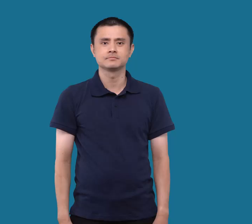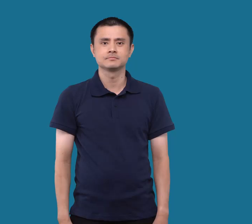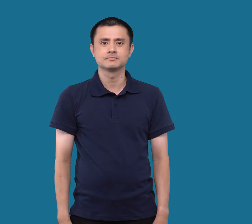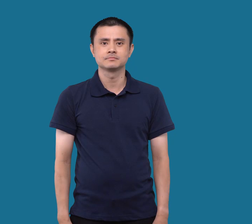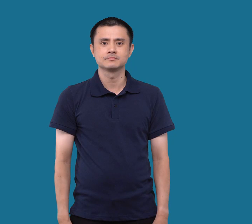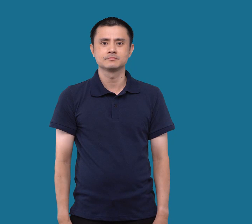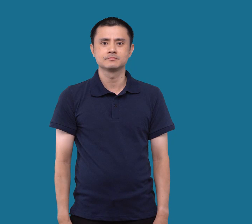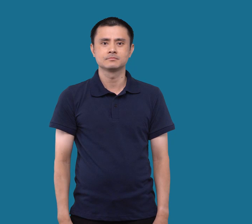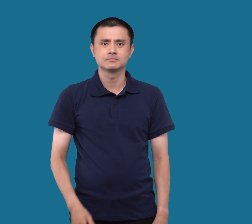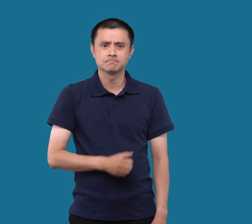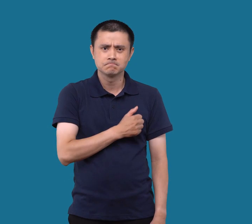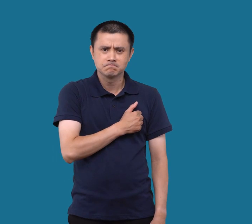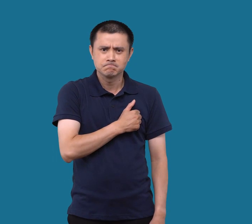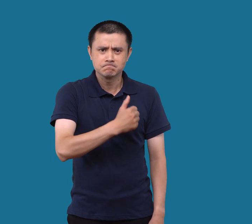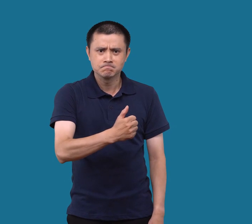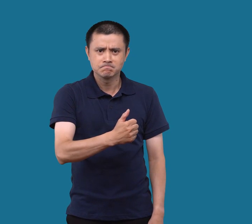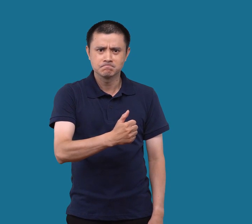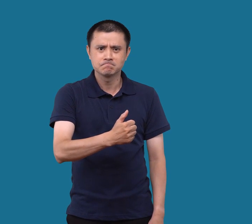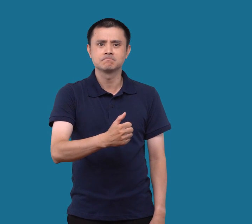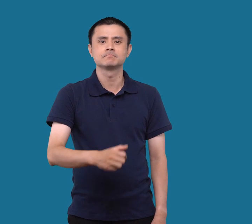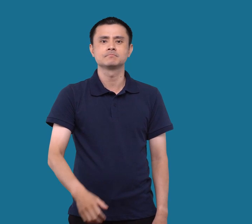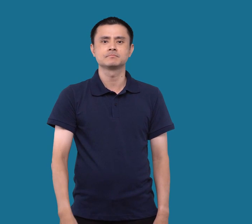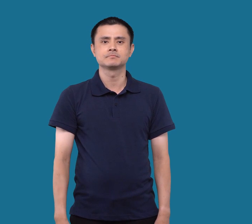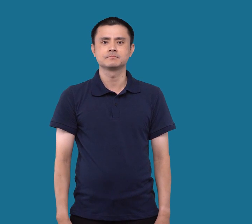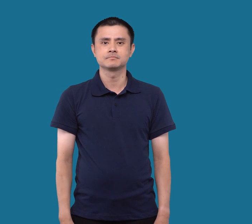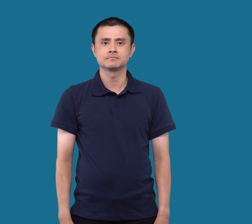anh hùng